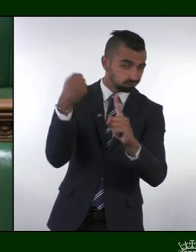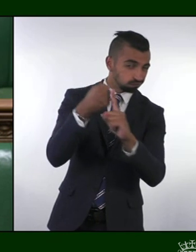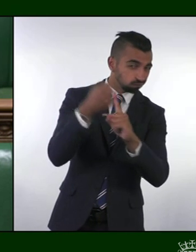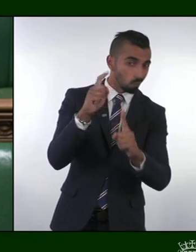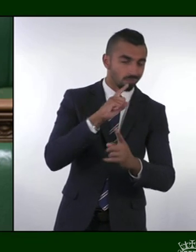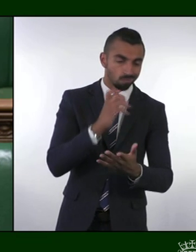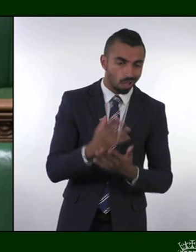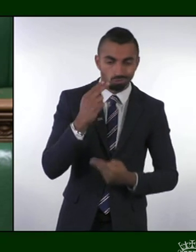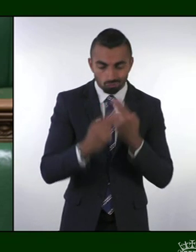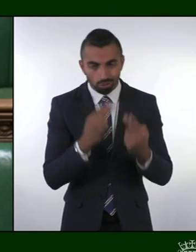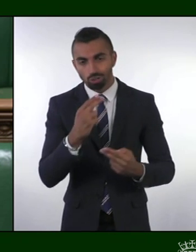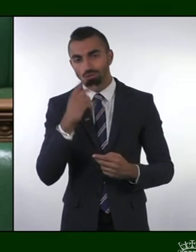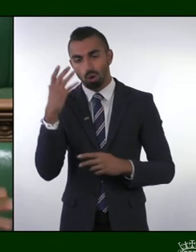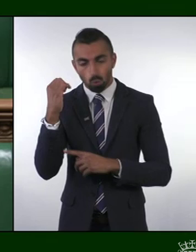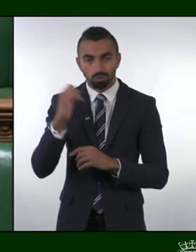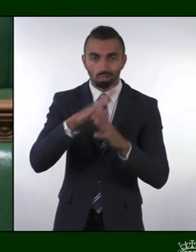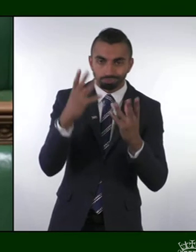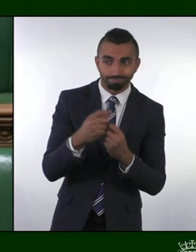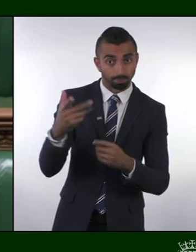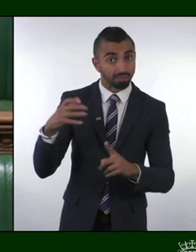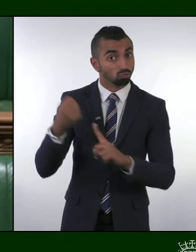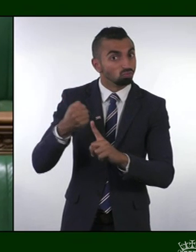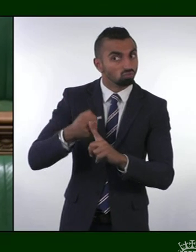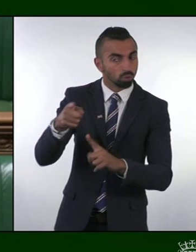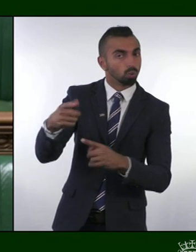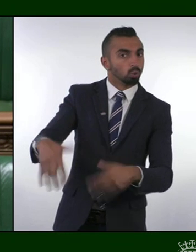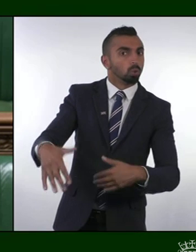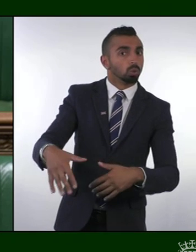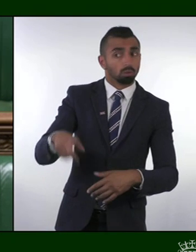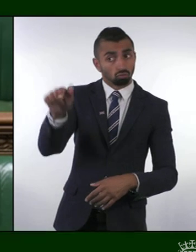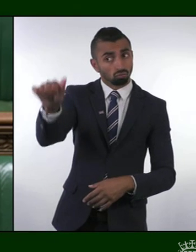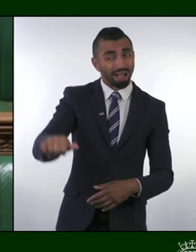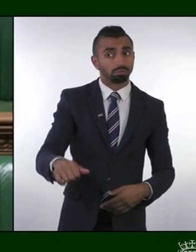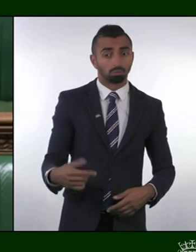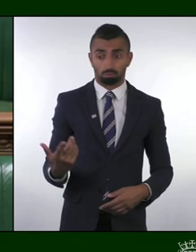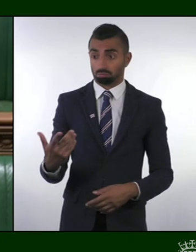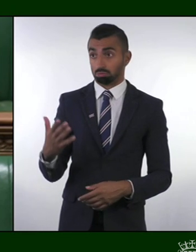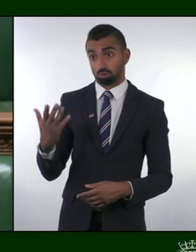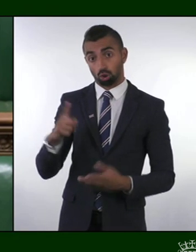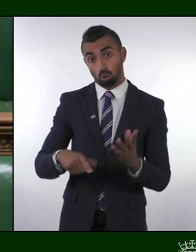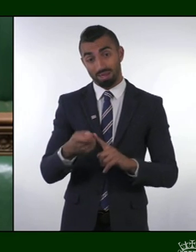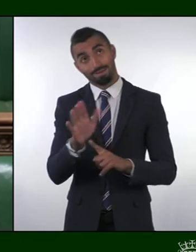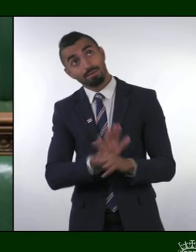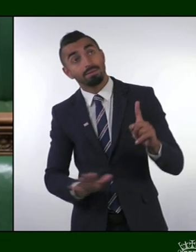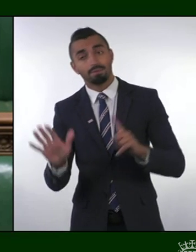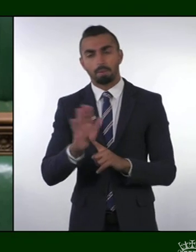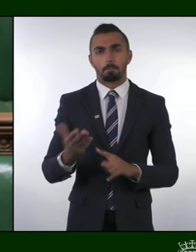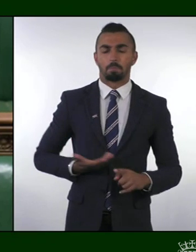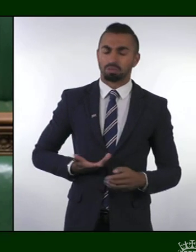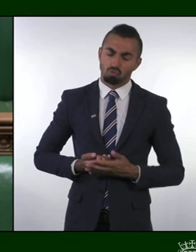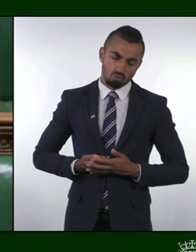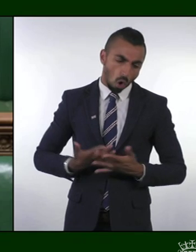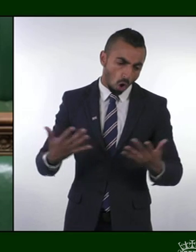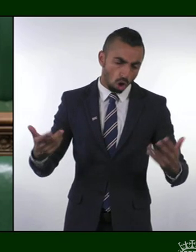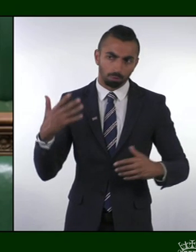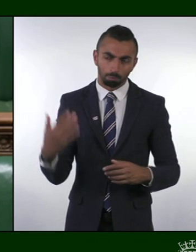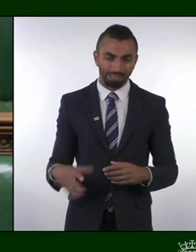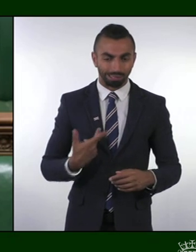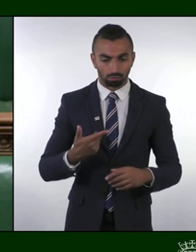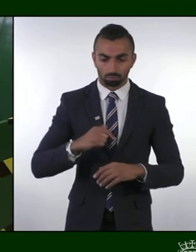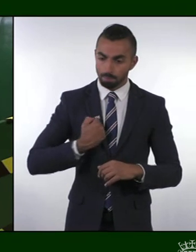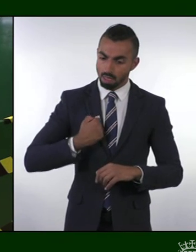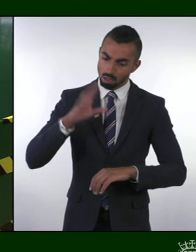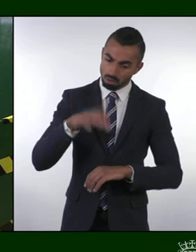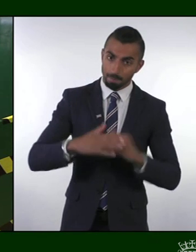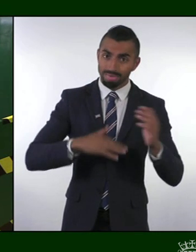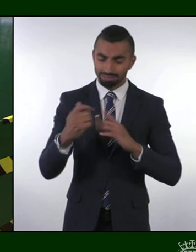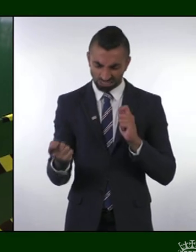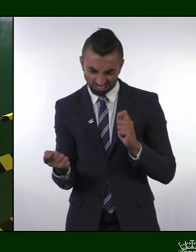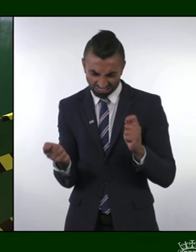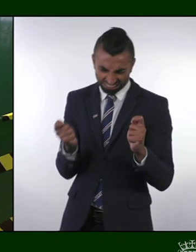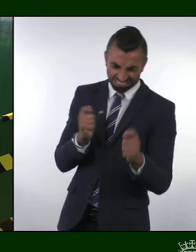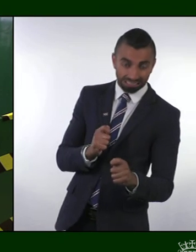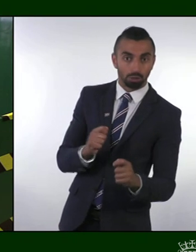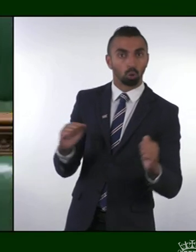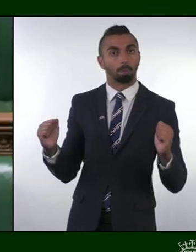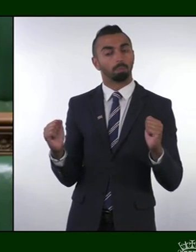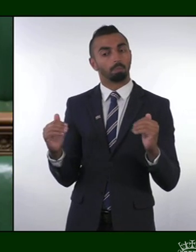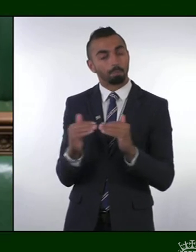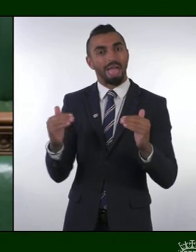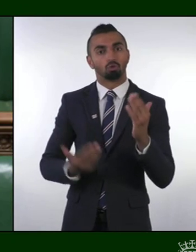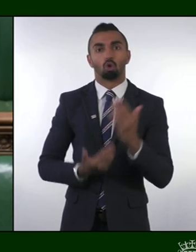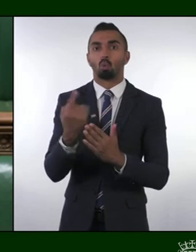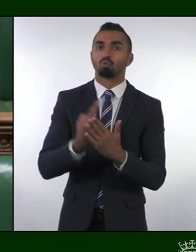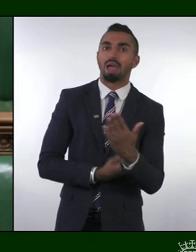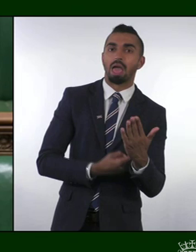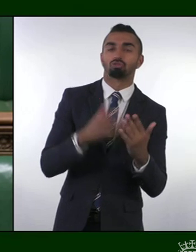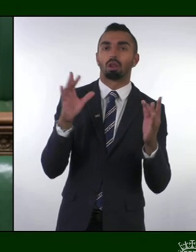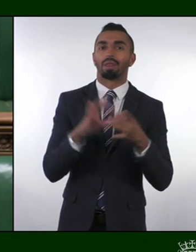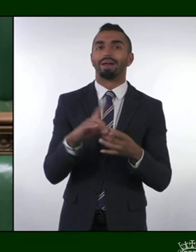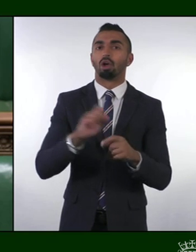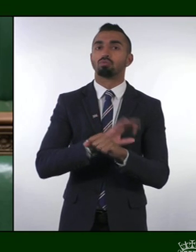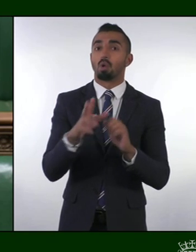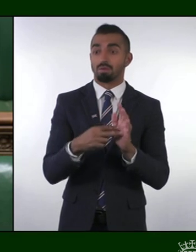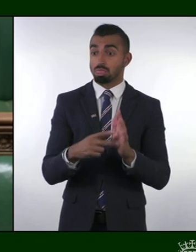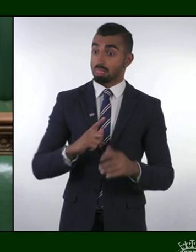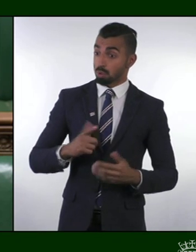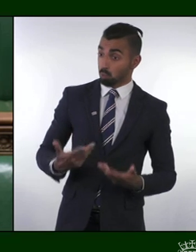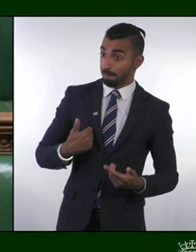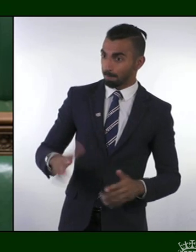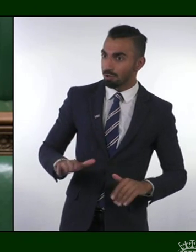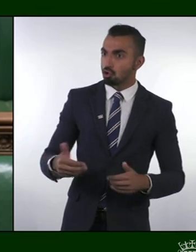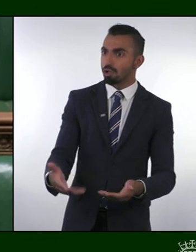He is absolutely right that our local businesses in all our constituencies have worked unbelievably hard over the past few weeks to adapt how they do business, to invest in new things, and to make their premises safe for us, and that is why today we introduced the “eat out to help out” discount.